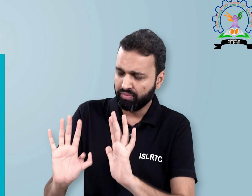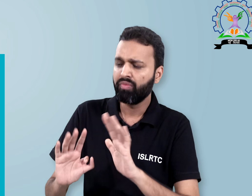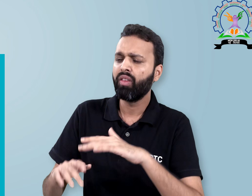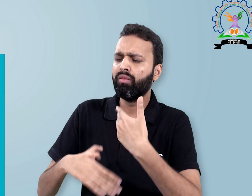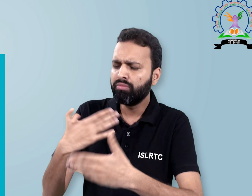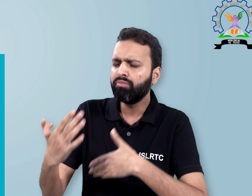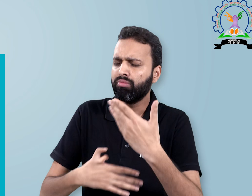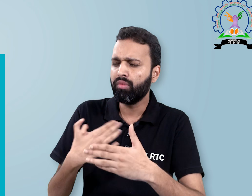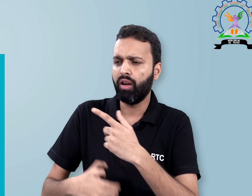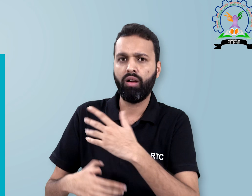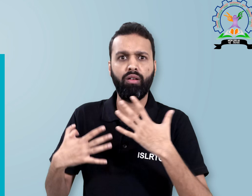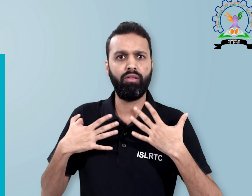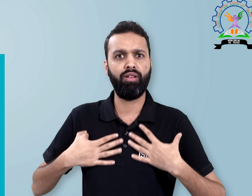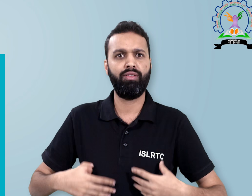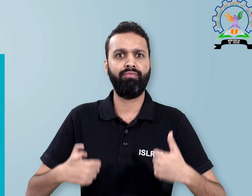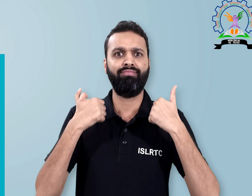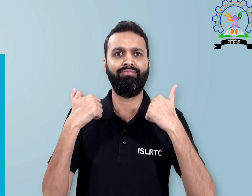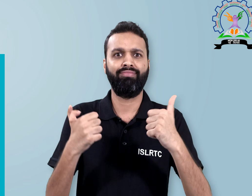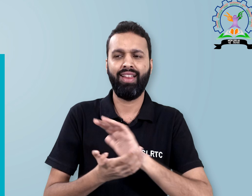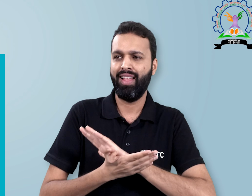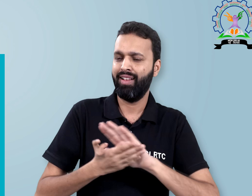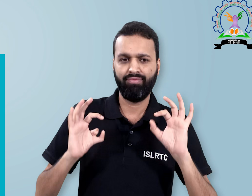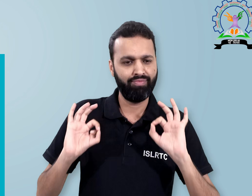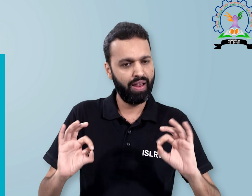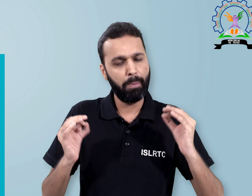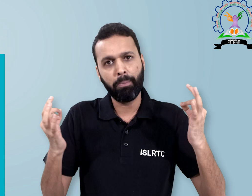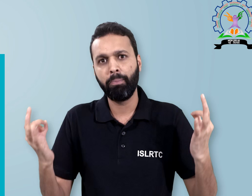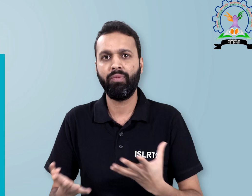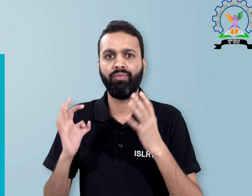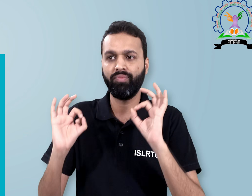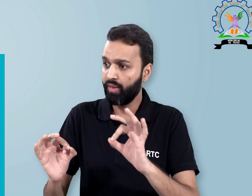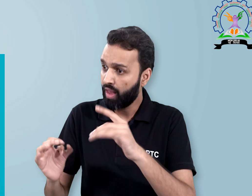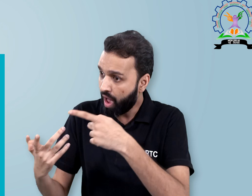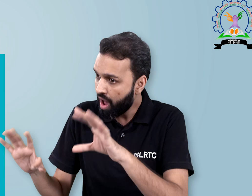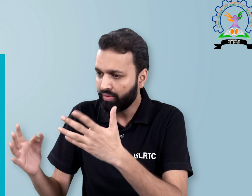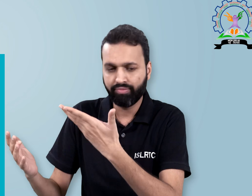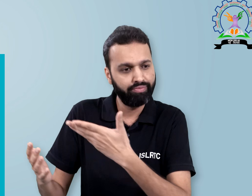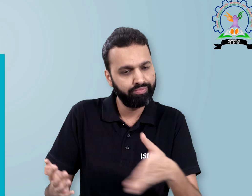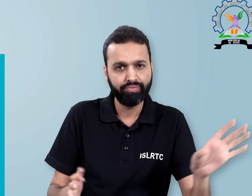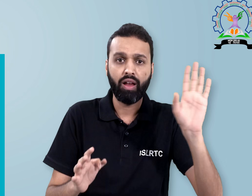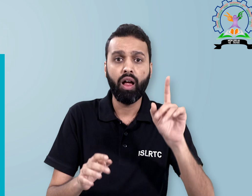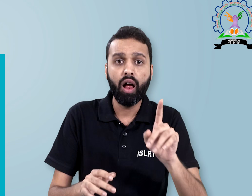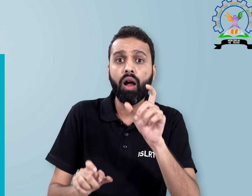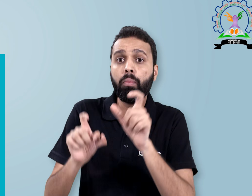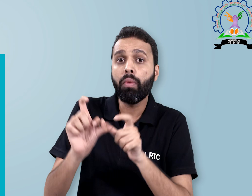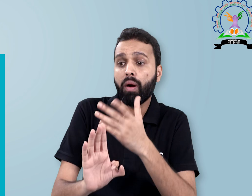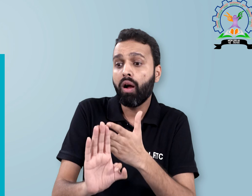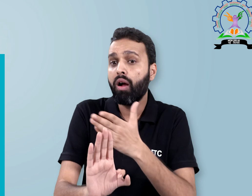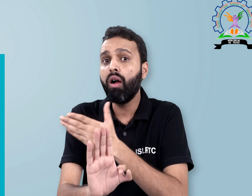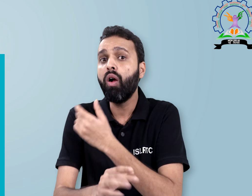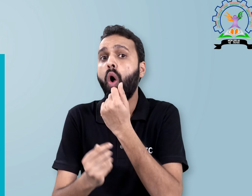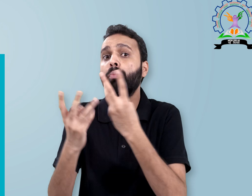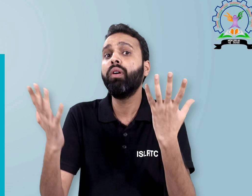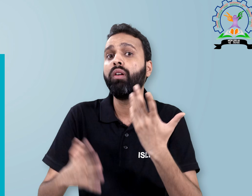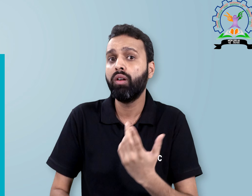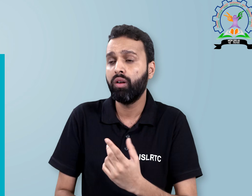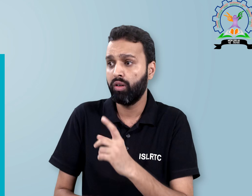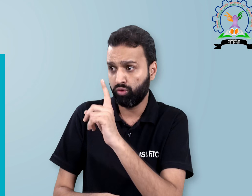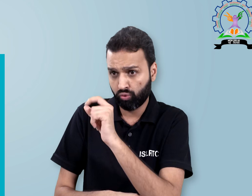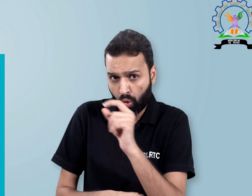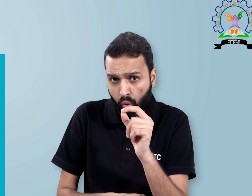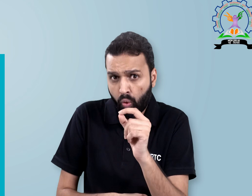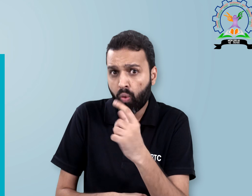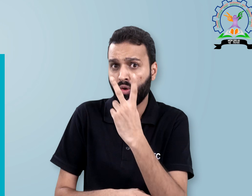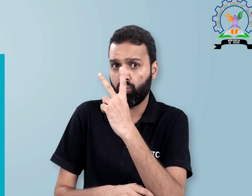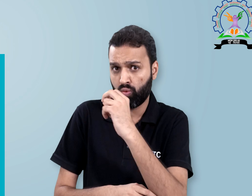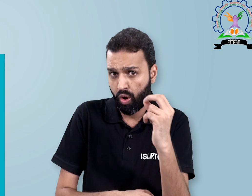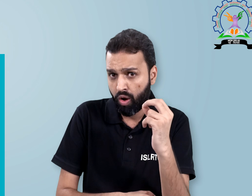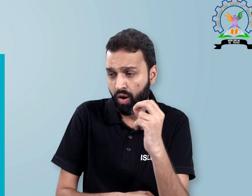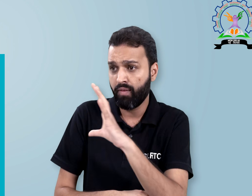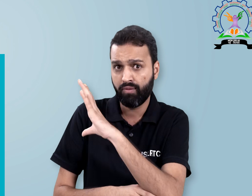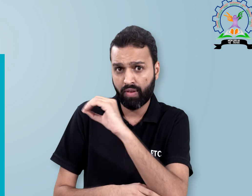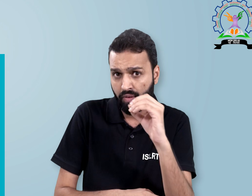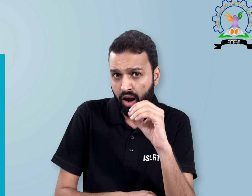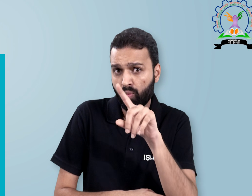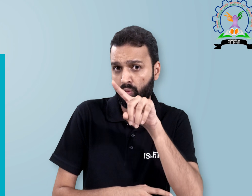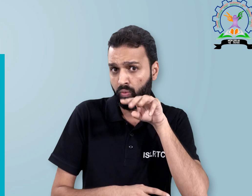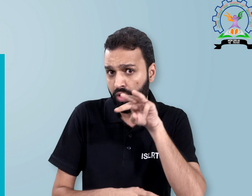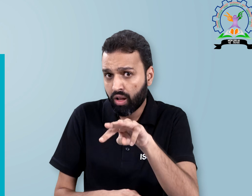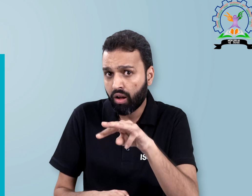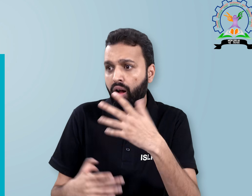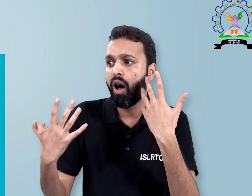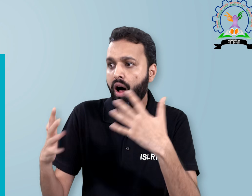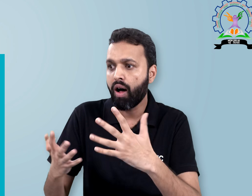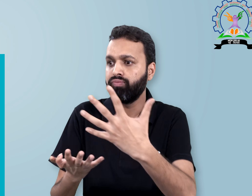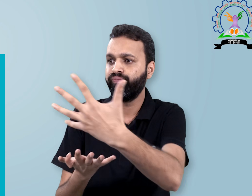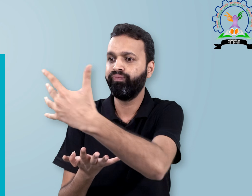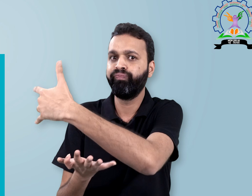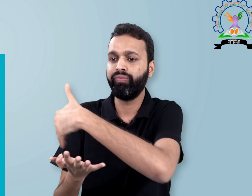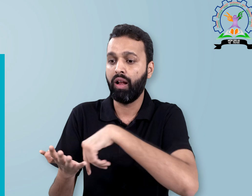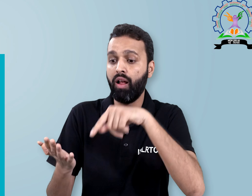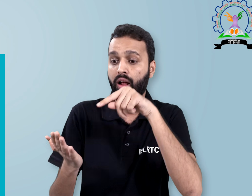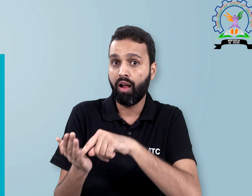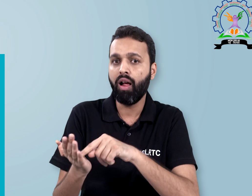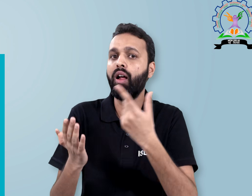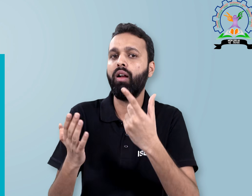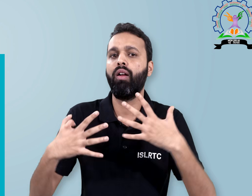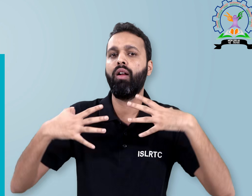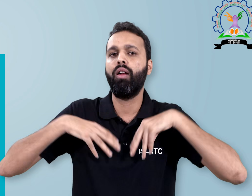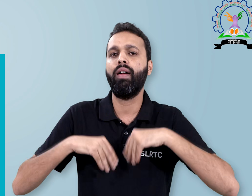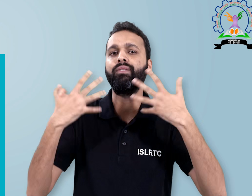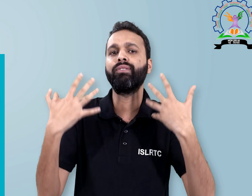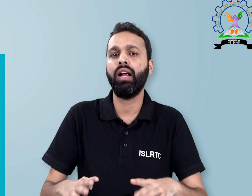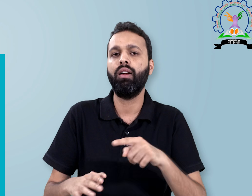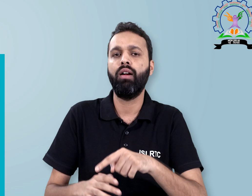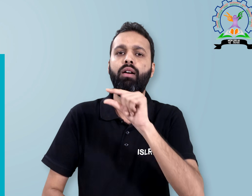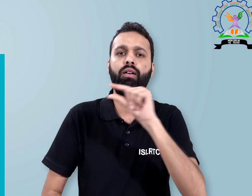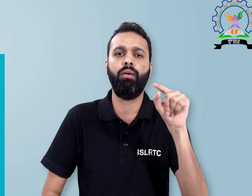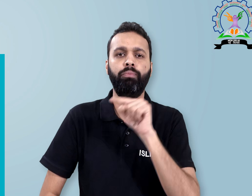For statistical data the medical fraternity collects information on the number of cases (people with a particular illness) for records.